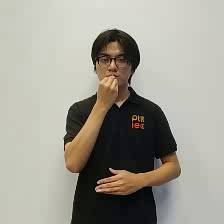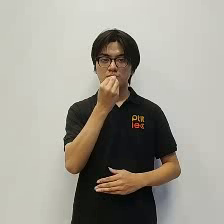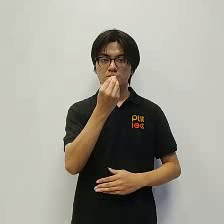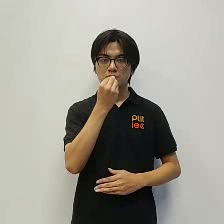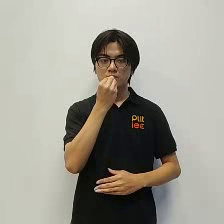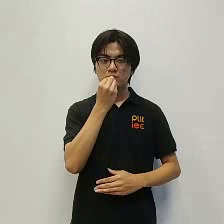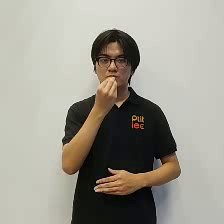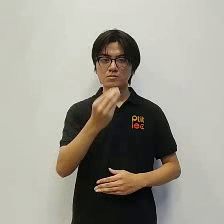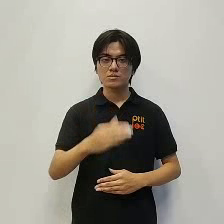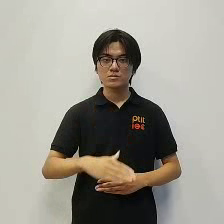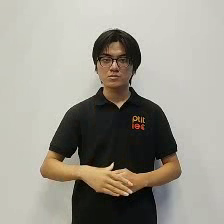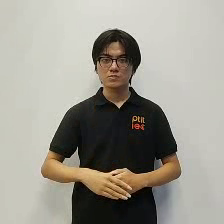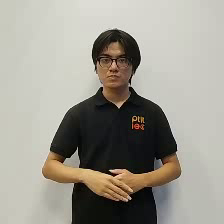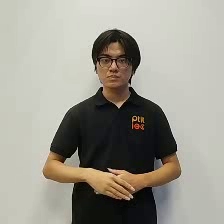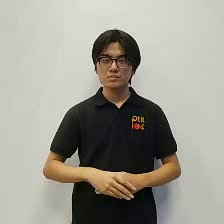Ăn